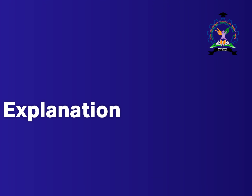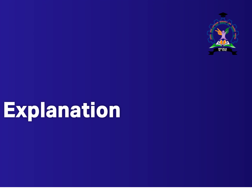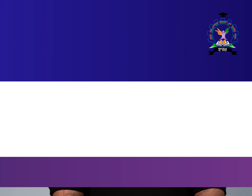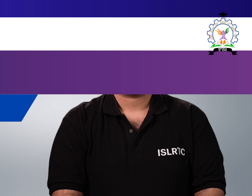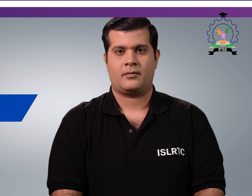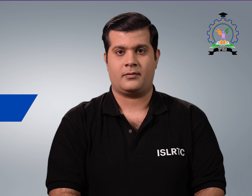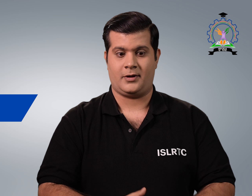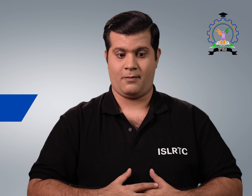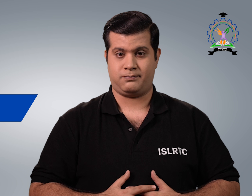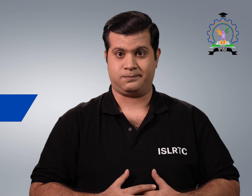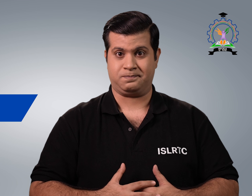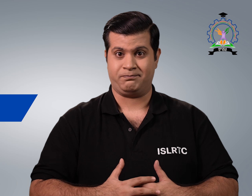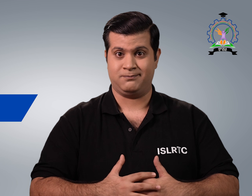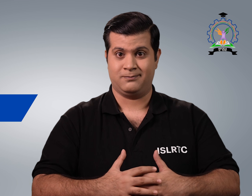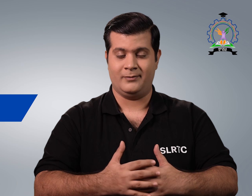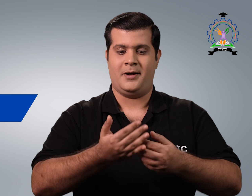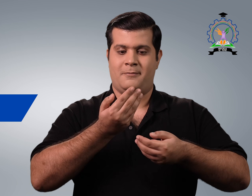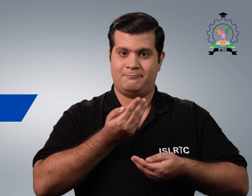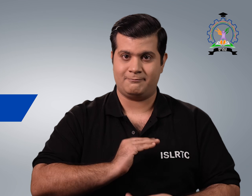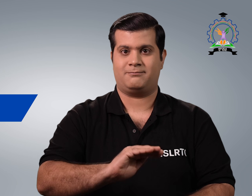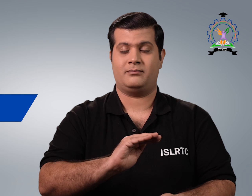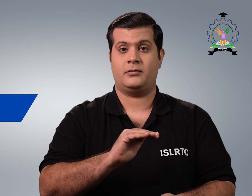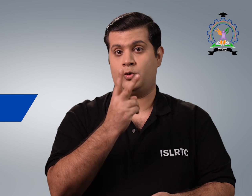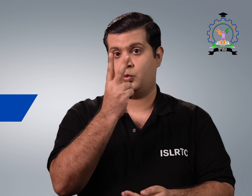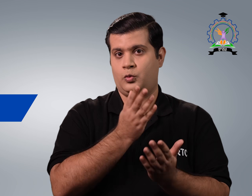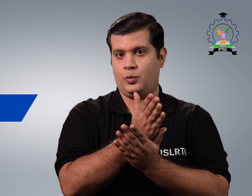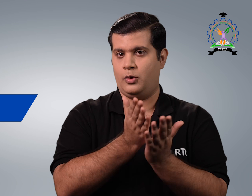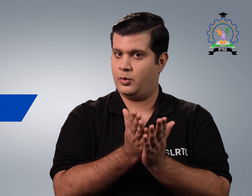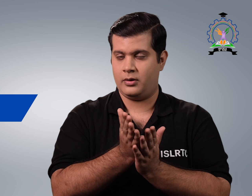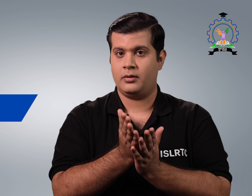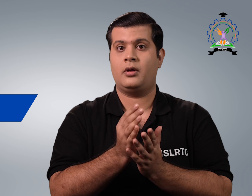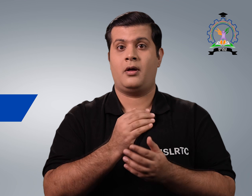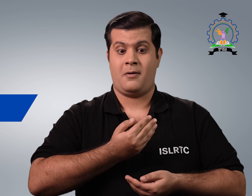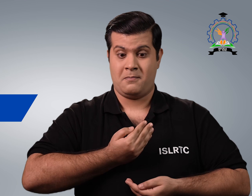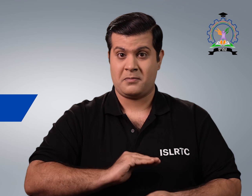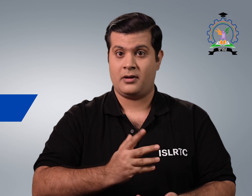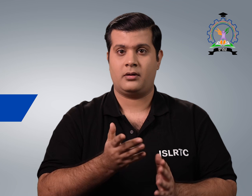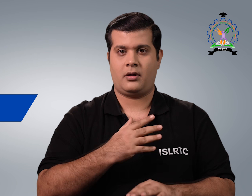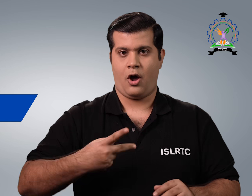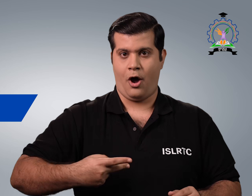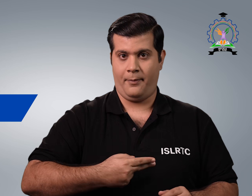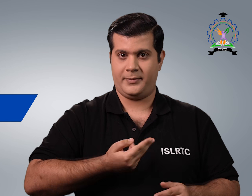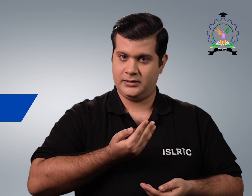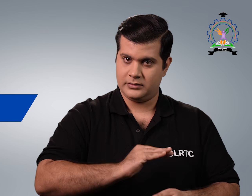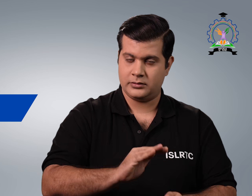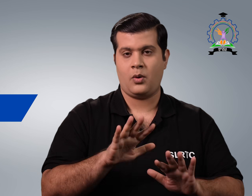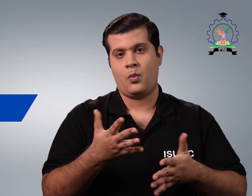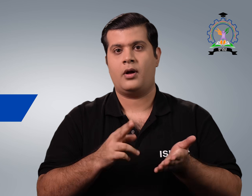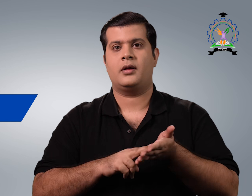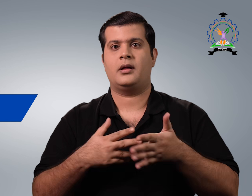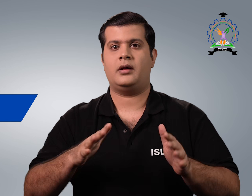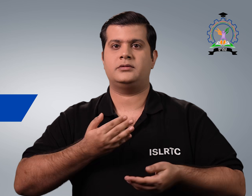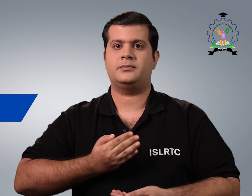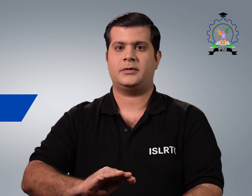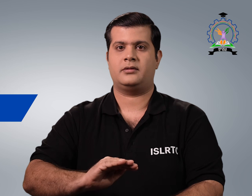Childbirth is the process of giving birth to a baby, which can involve caesarean section or vaginal delivery.